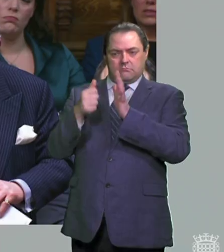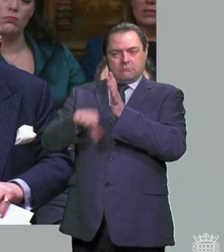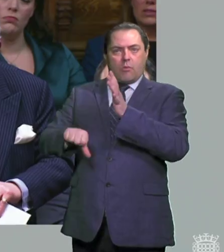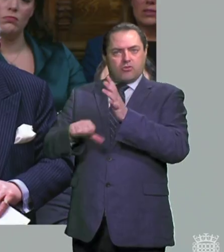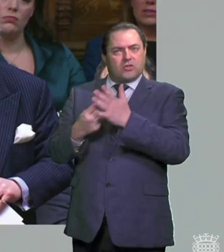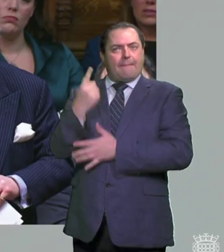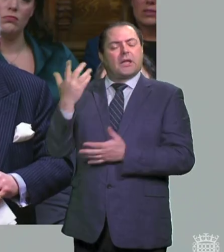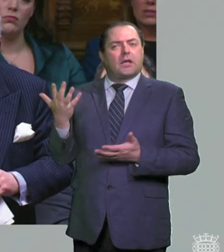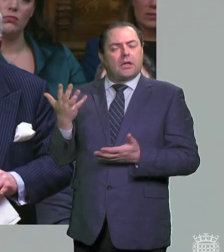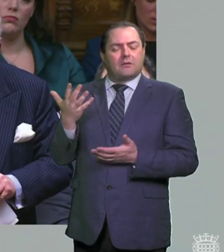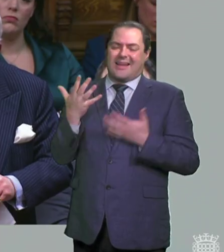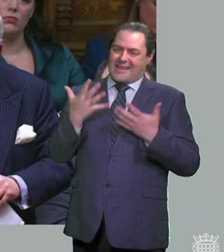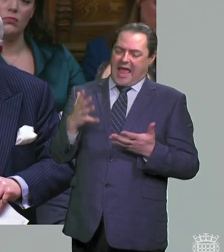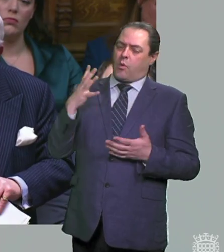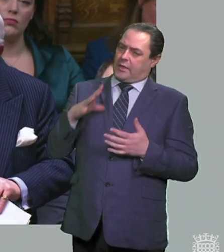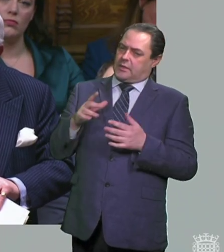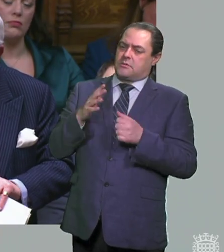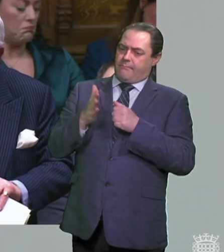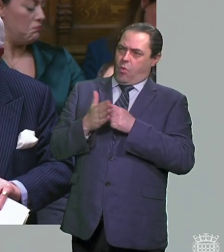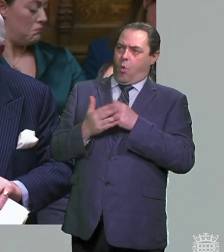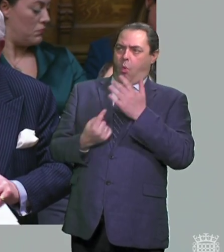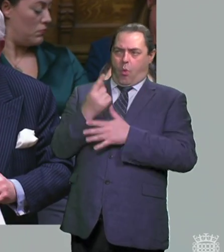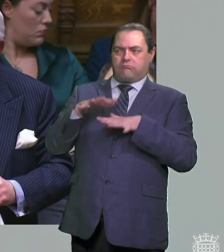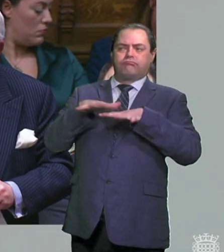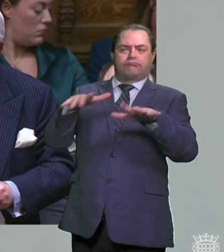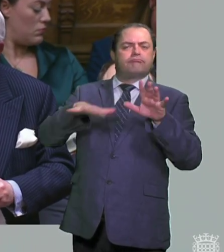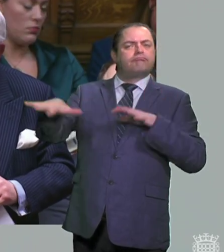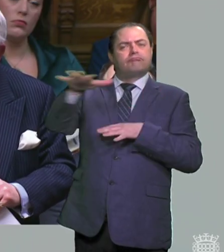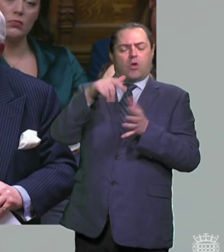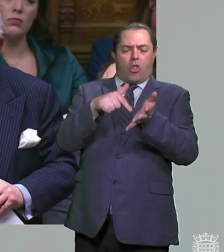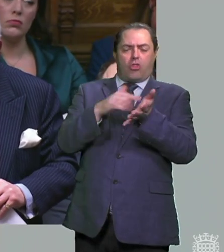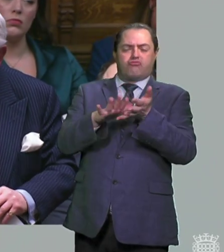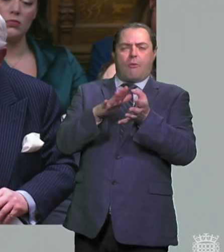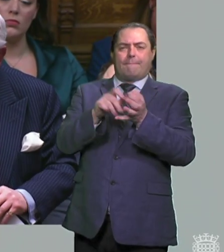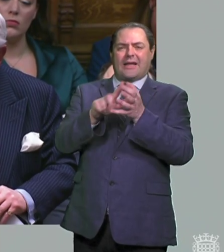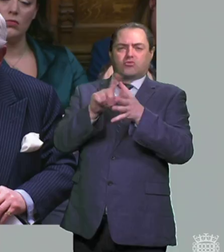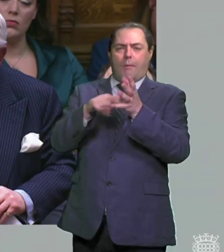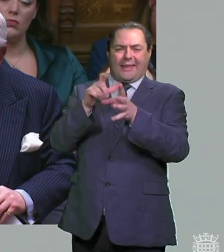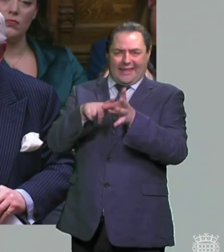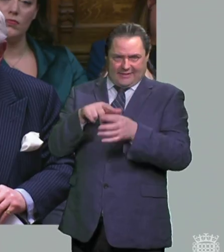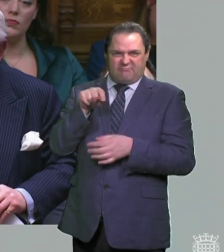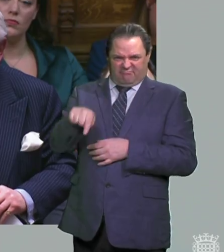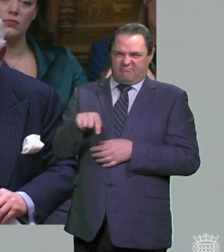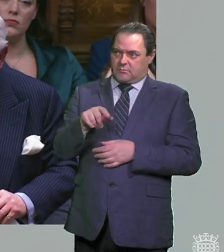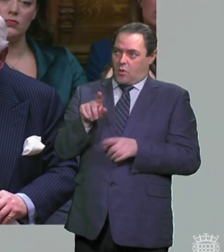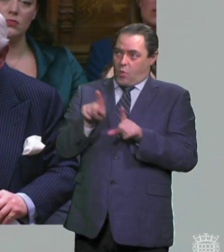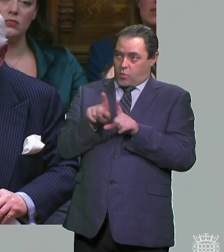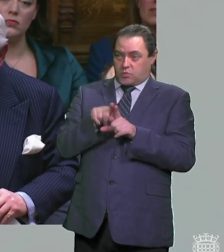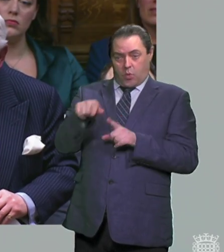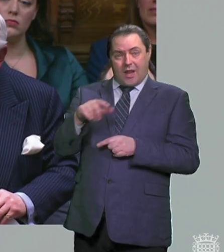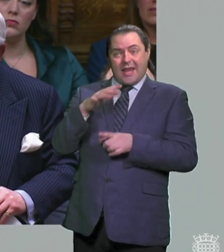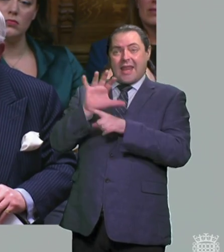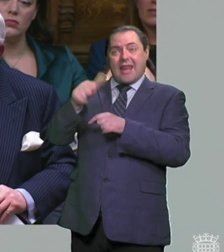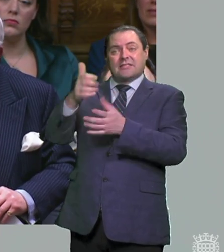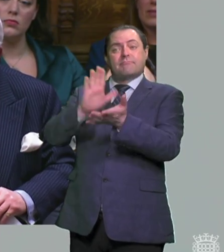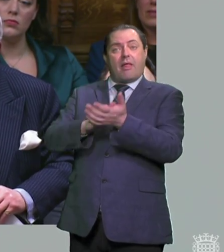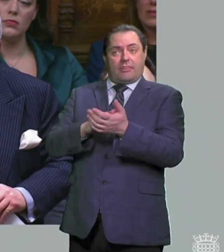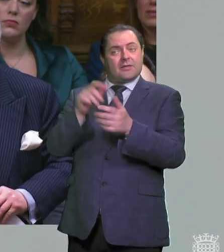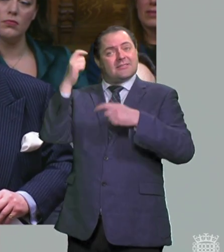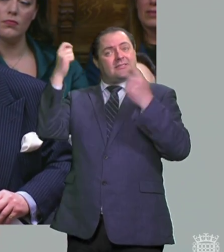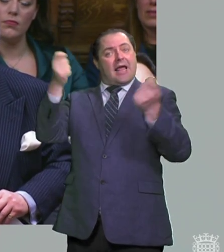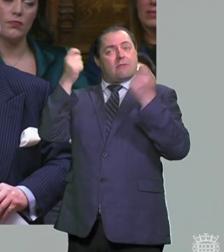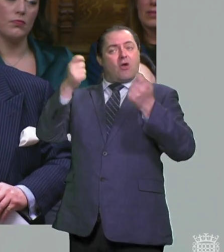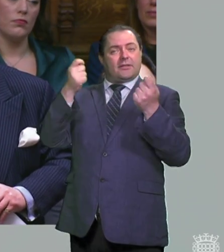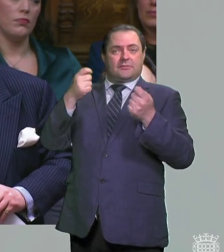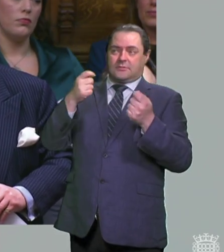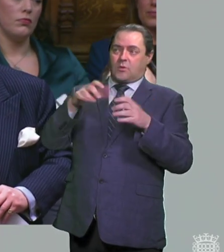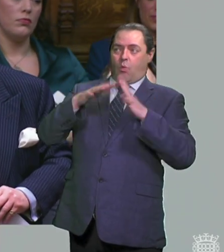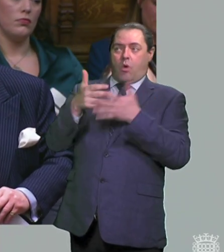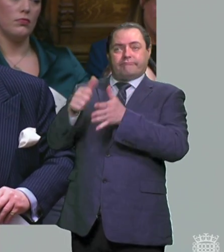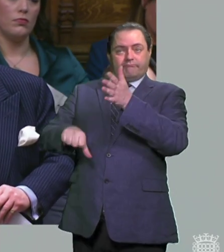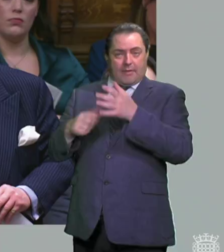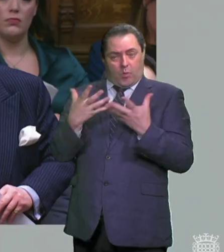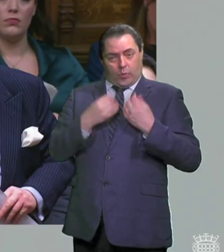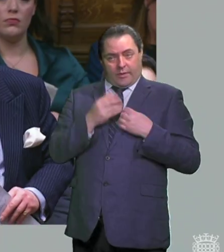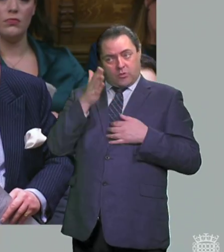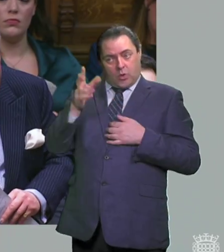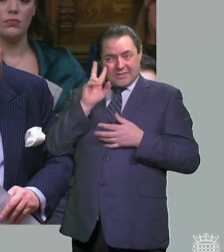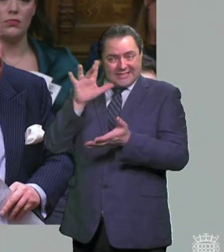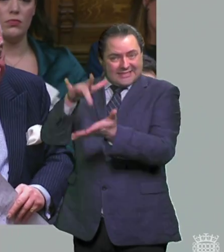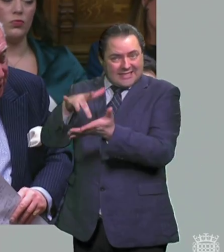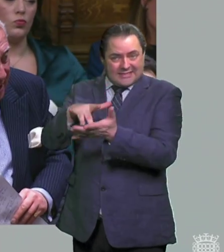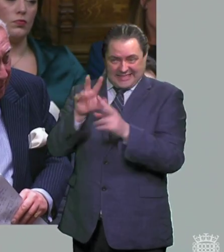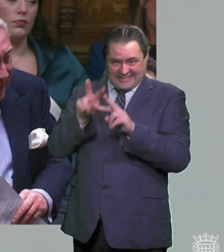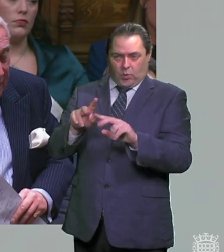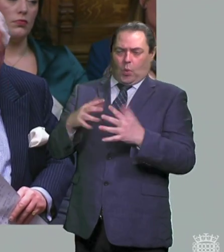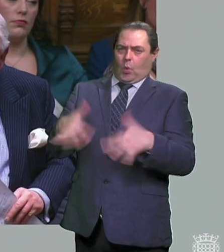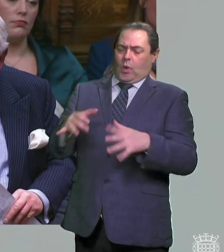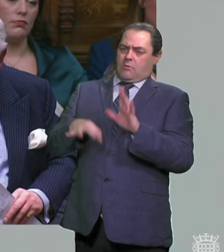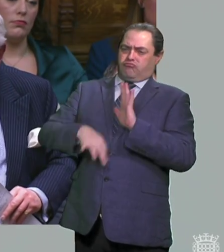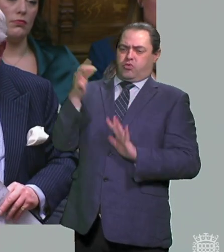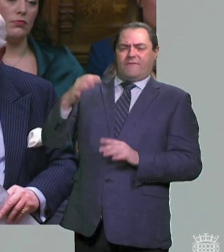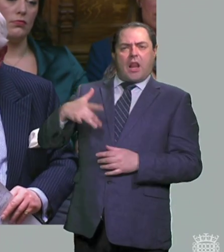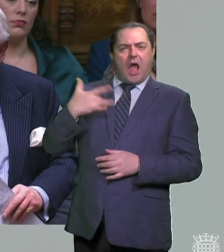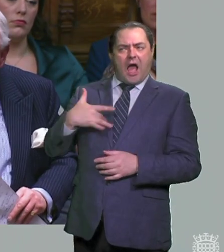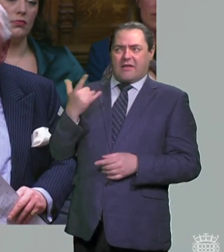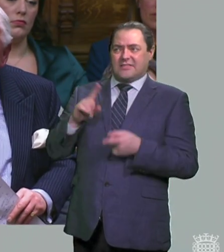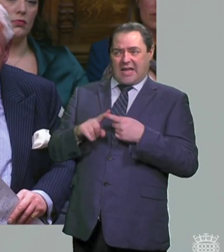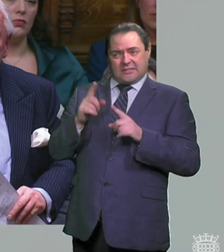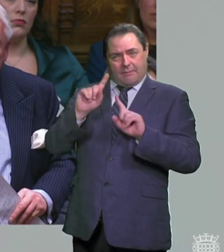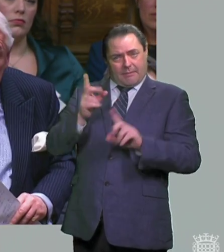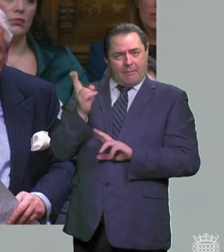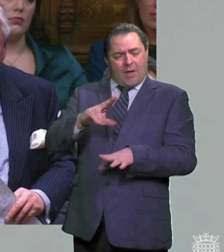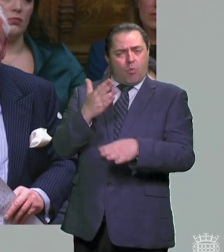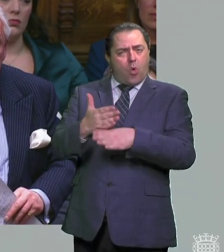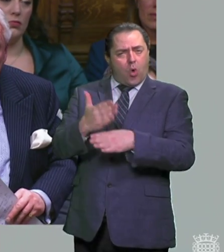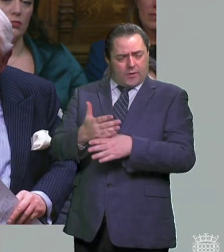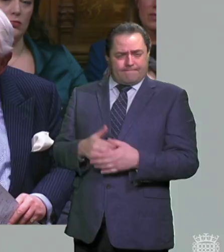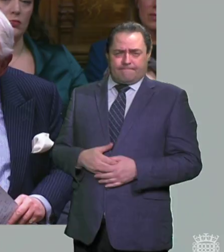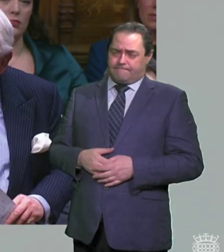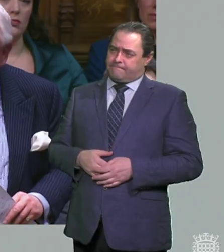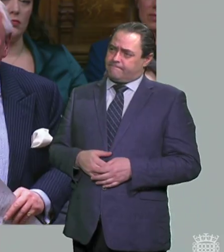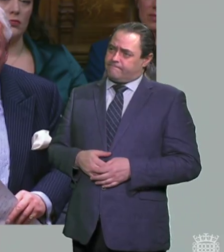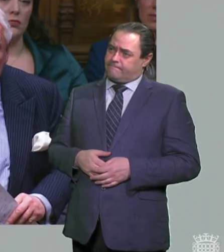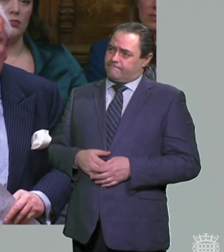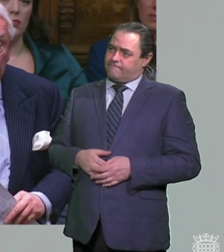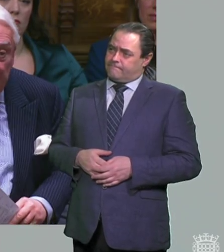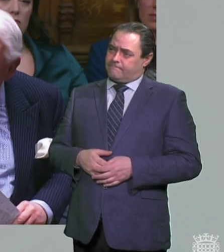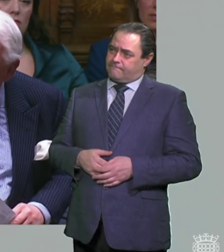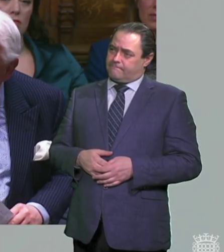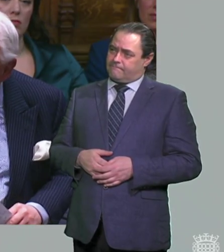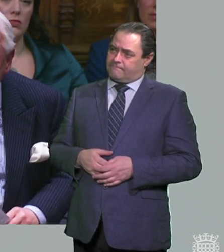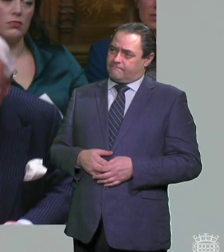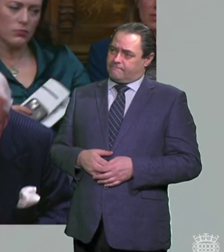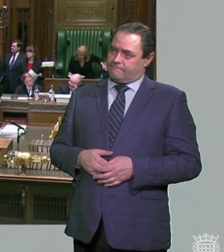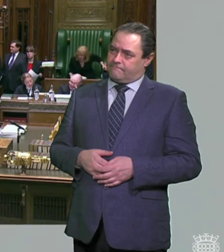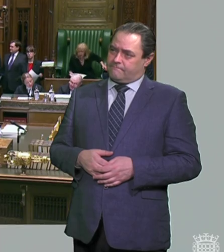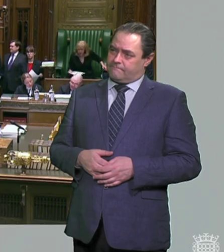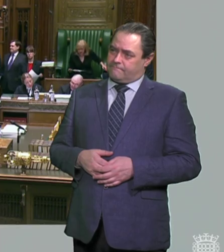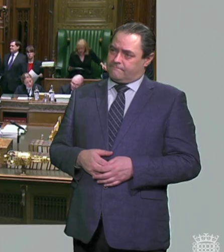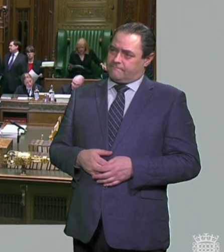Does the Deputy Prime Minister agree that we need greatly to increase the roll-out of thrombectomies, and will he join me, in the run-up to World Thrombectomy Day next month, in visiting a thrombectomy centre to see at first hand the difference that the procedure can make to lives, returning people to meaningful and productive work and enjoyment?